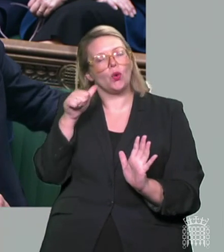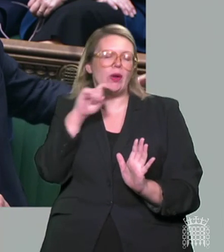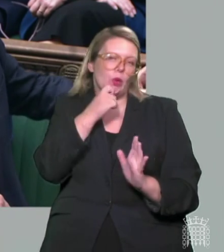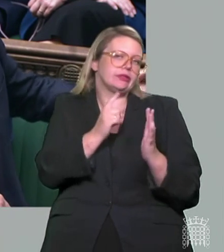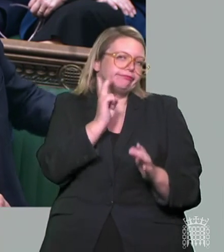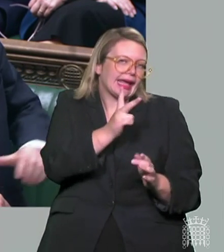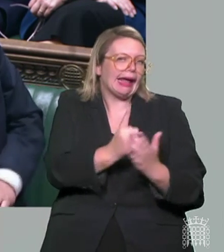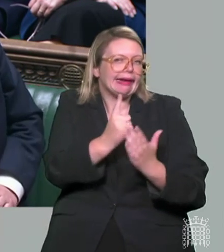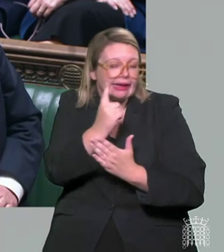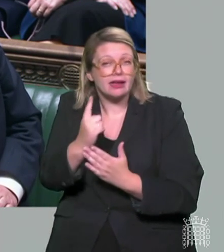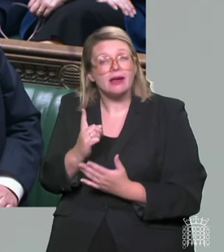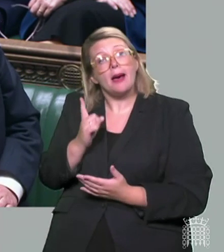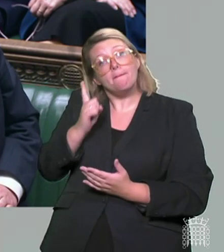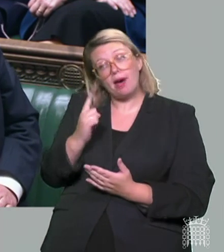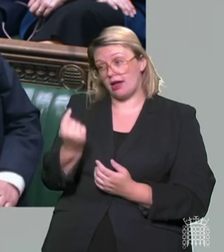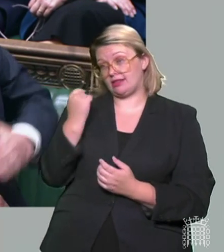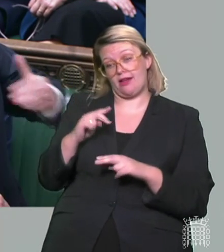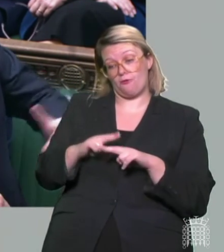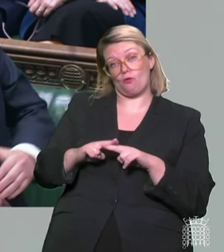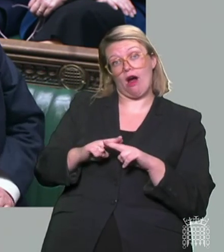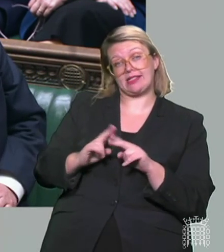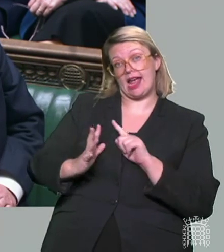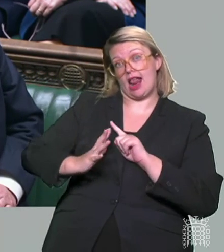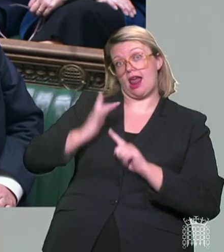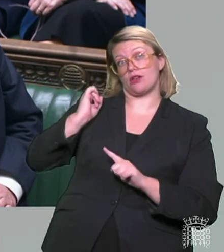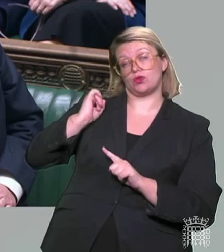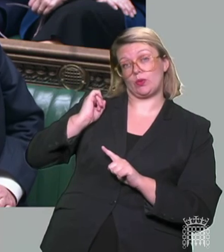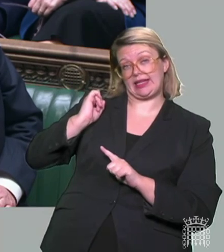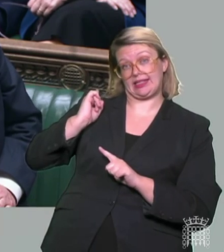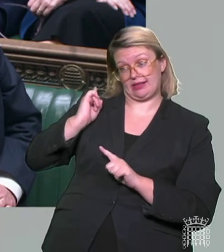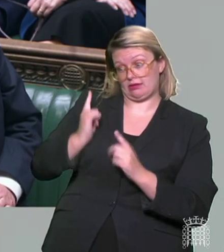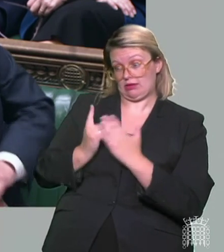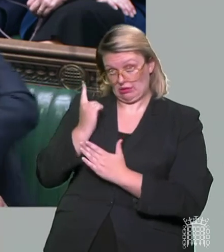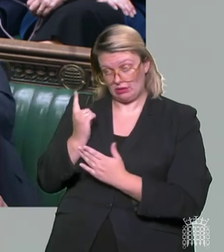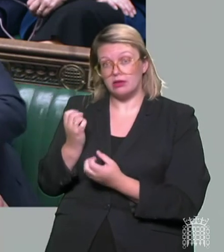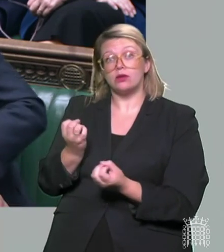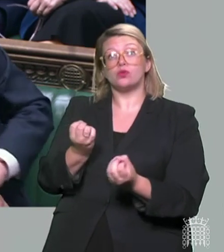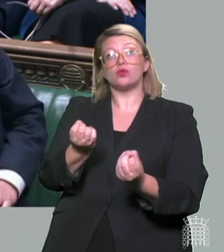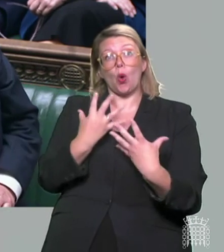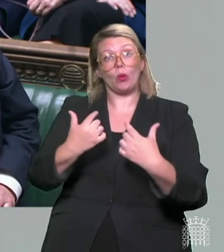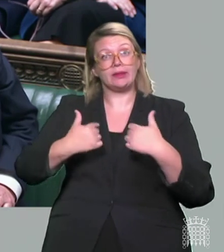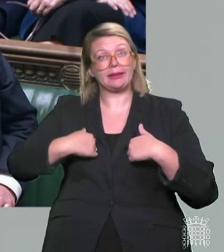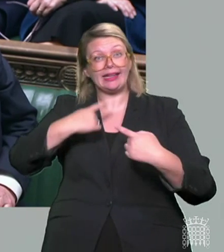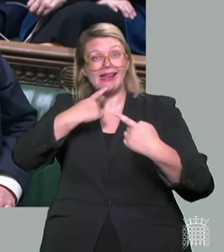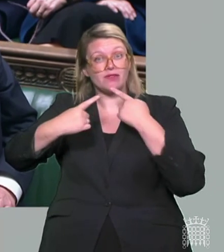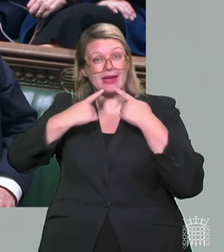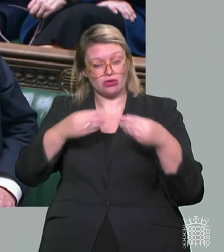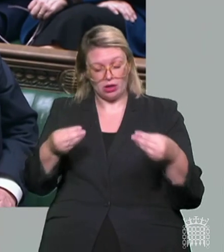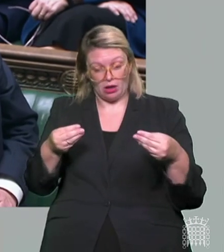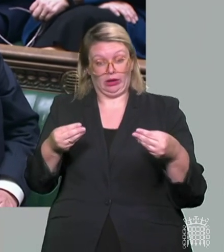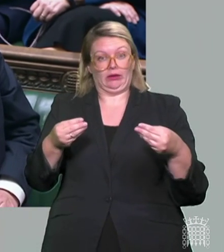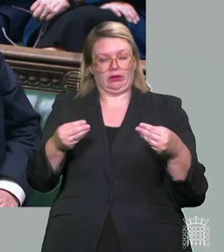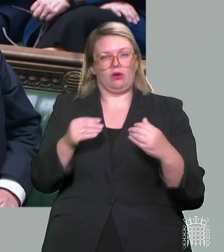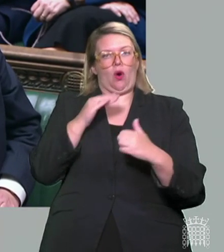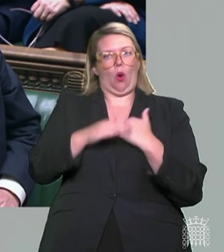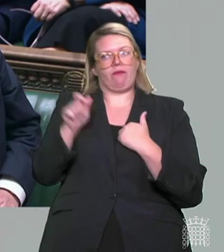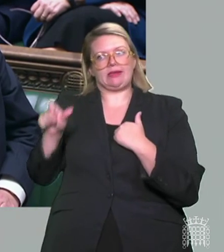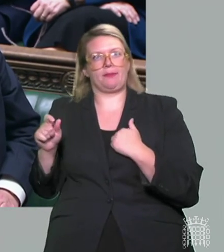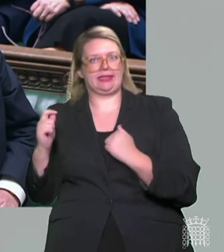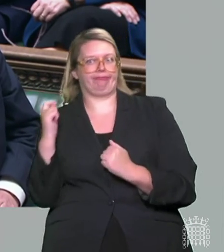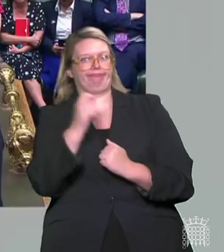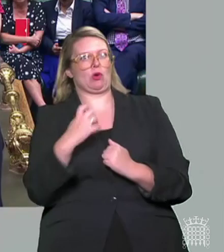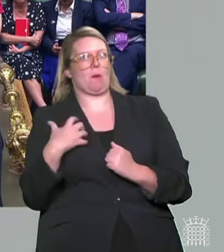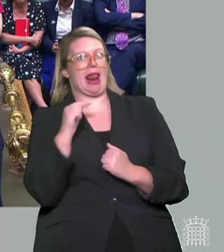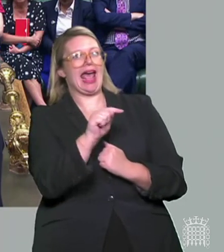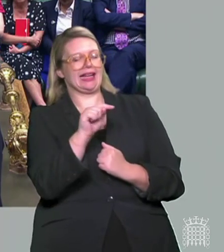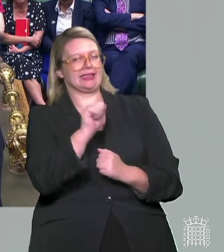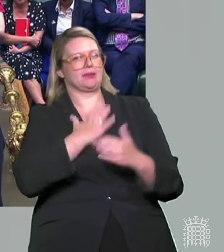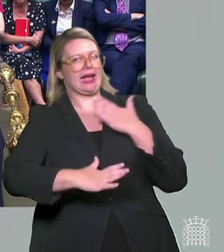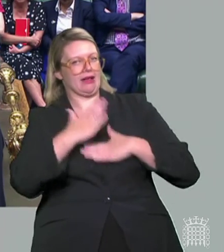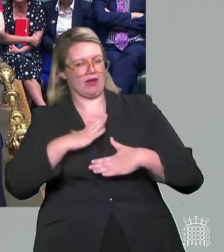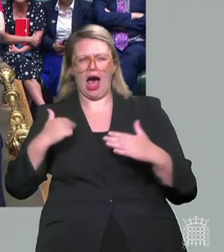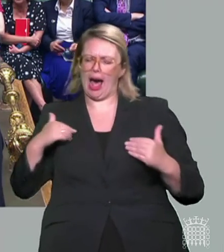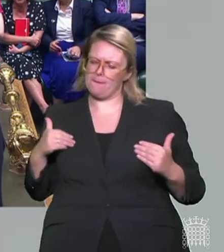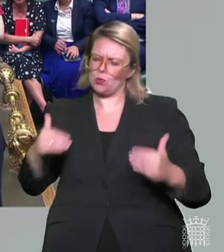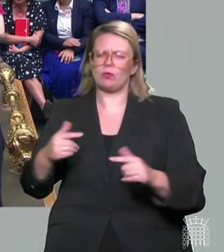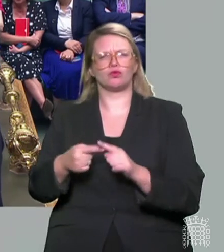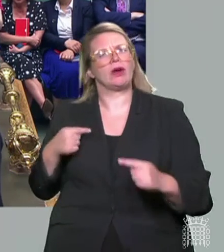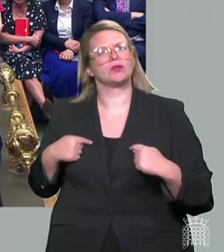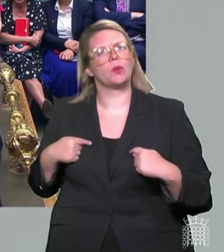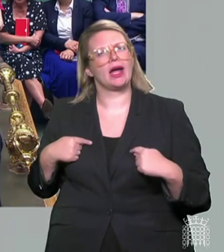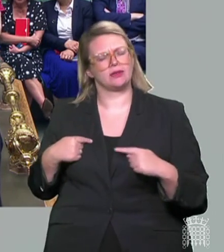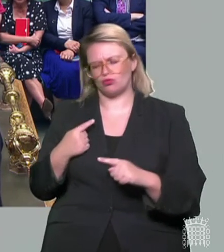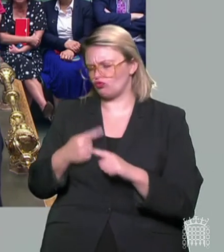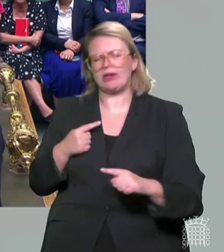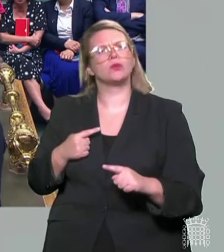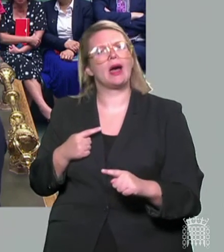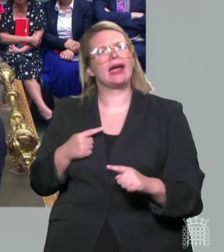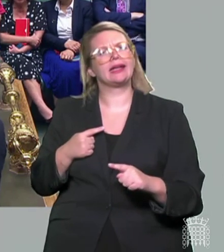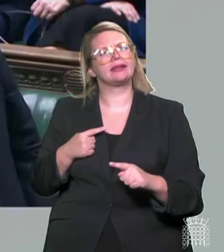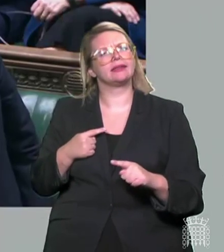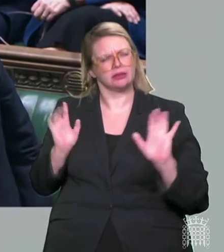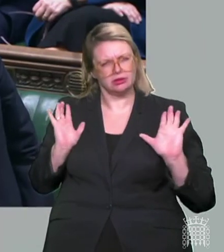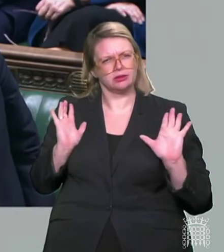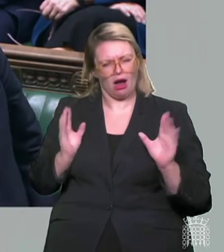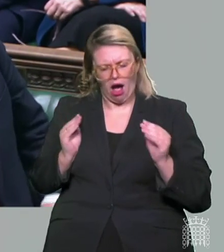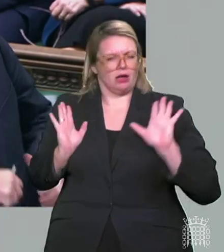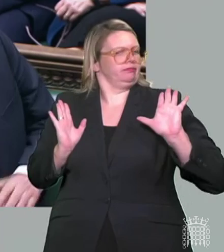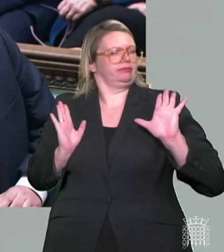However, when it came to Friday last week, and when I was given the information that the right honourable and learned Gentleman read out about the complaint that was made against the right honourable Member for Tamworth, I acted immediately and I took the Whip away from him.